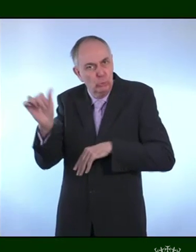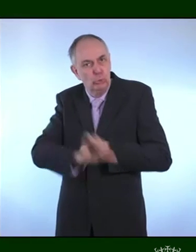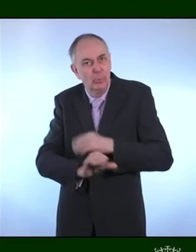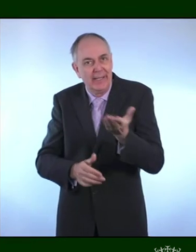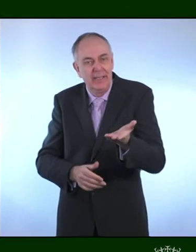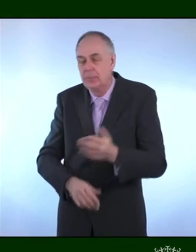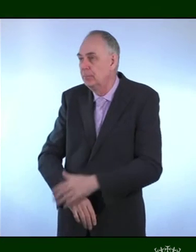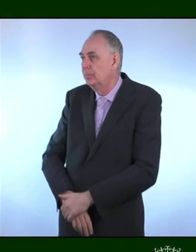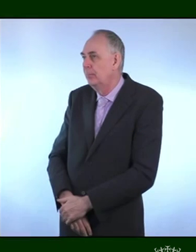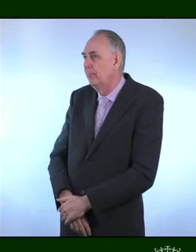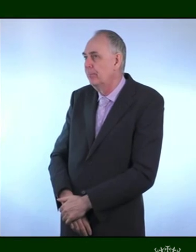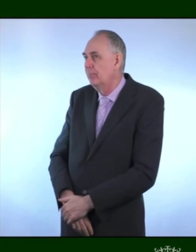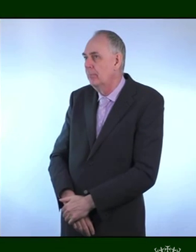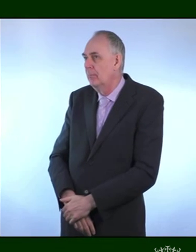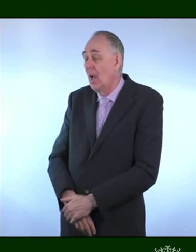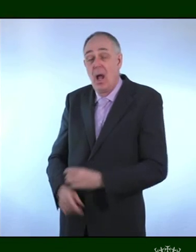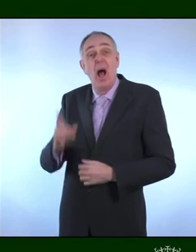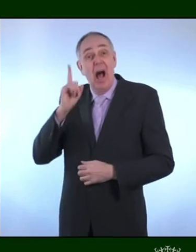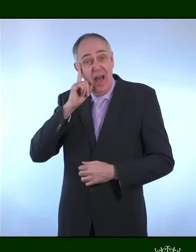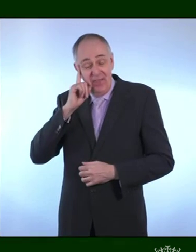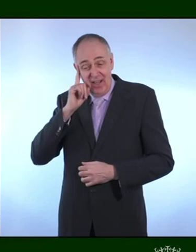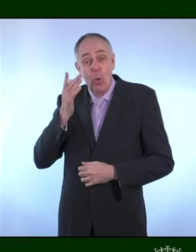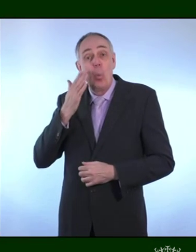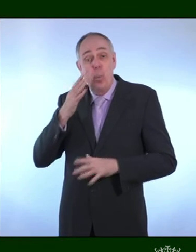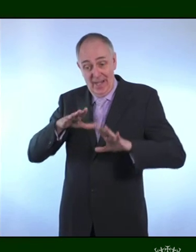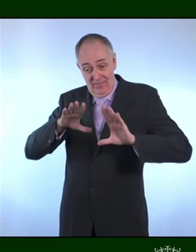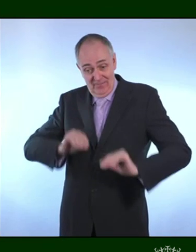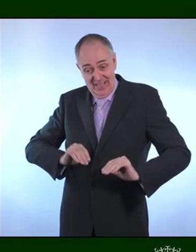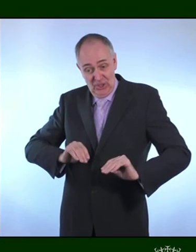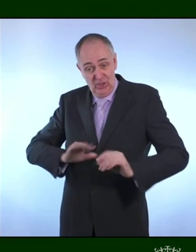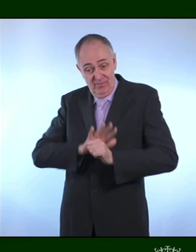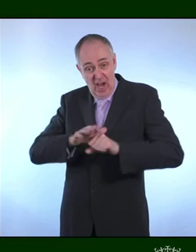I do believe that this country will emerge better and stronger from this experience.